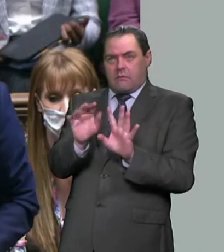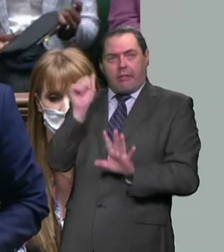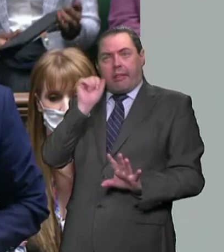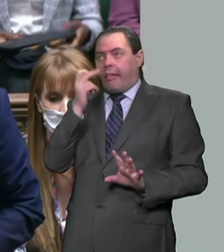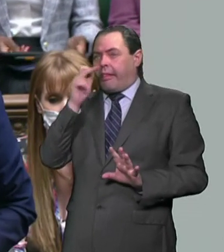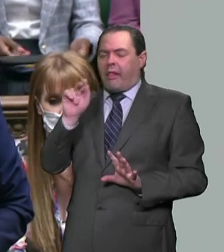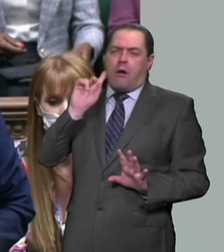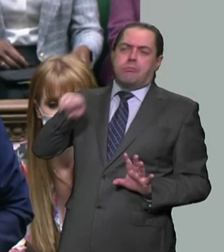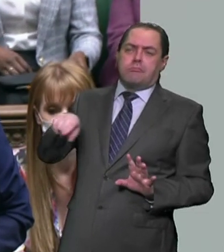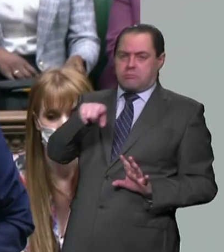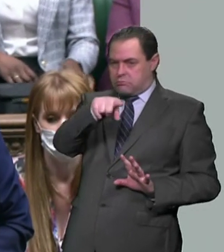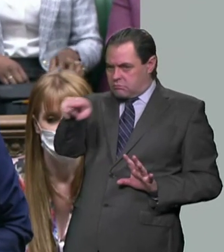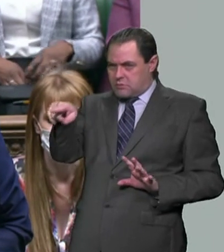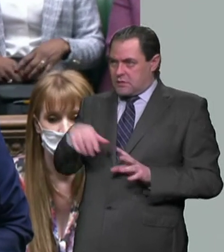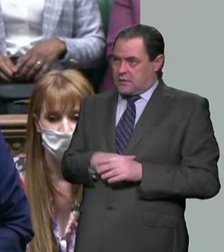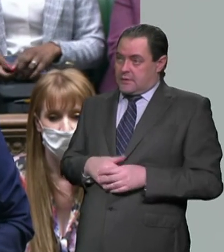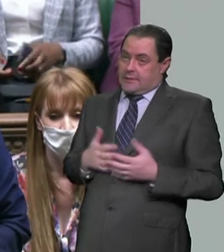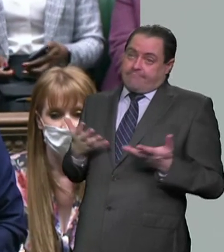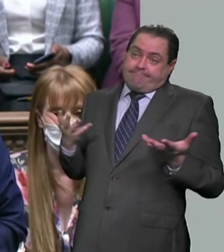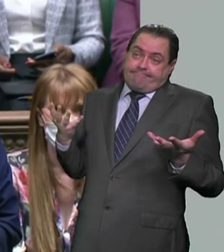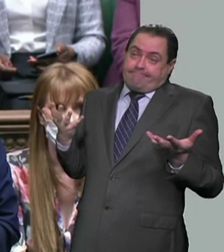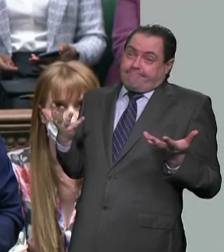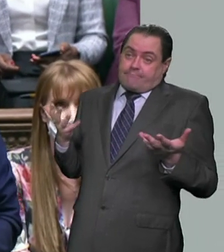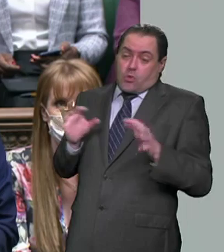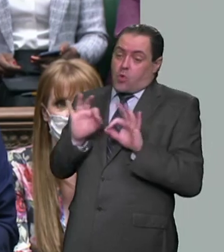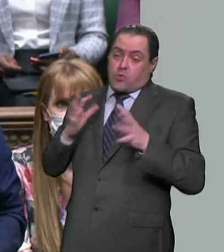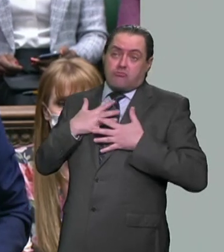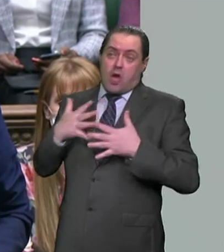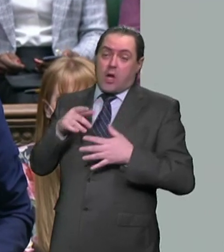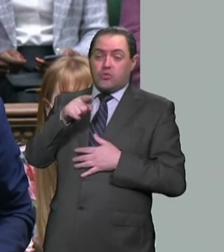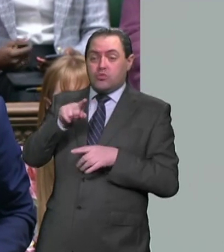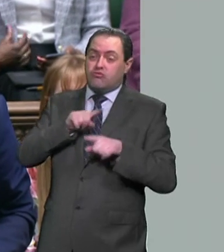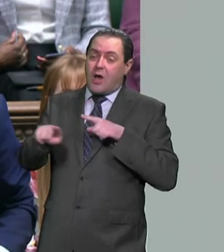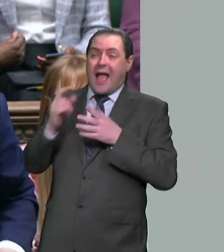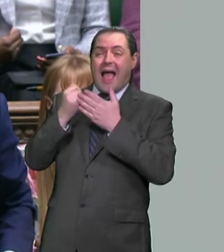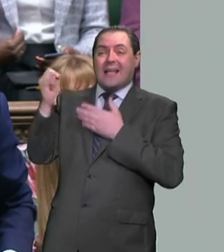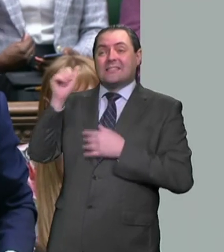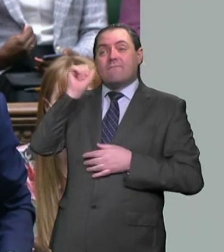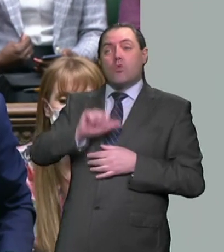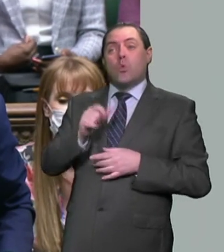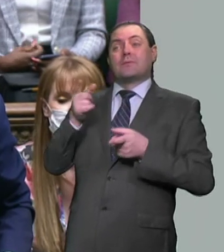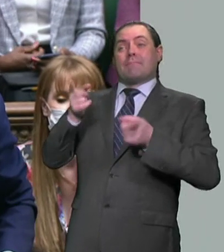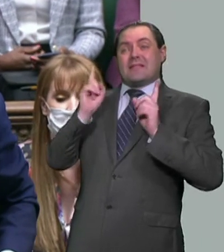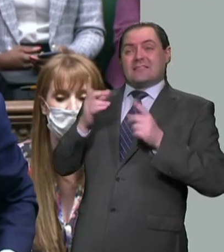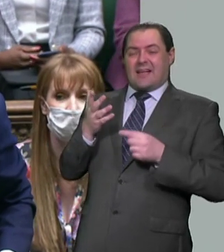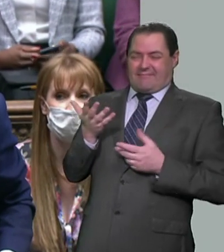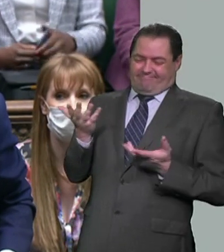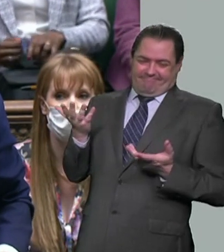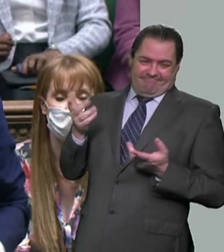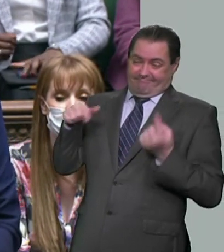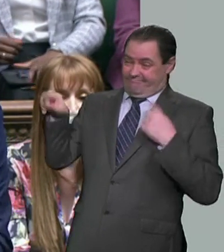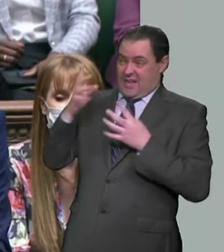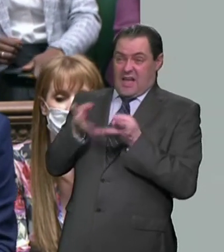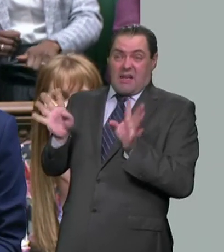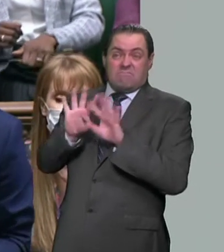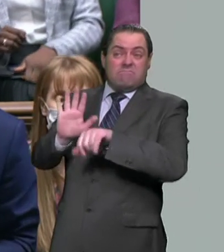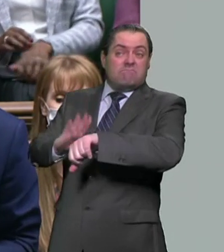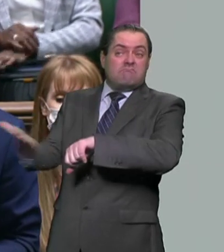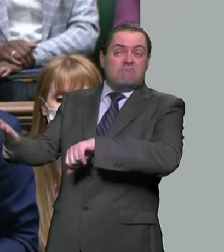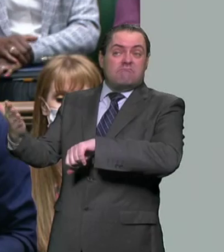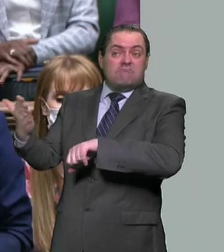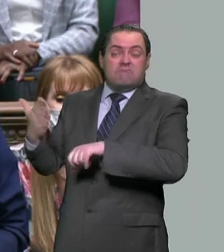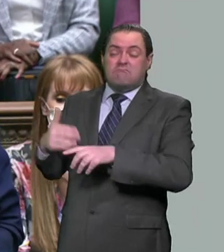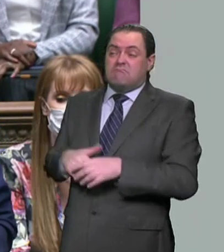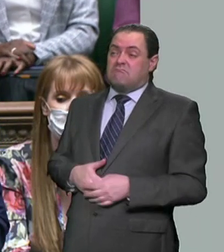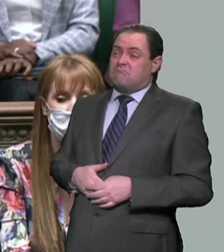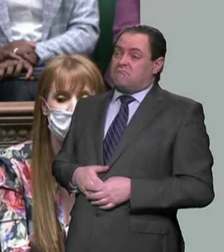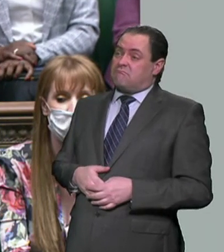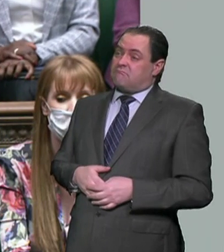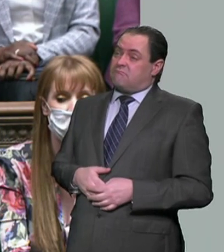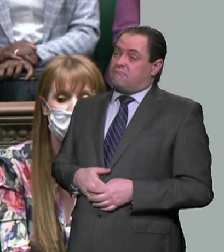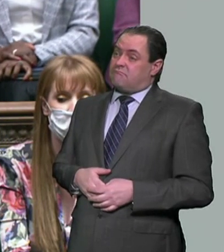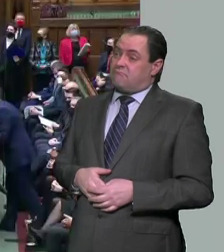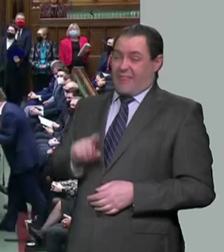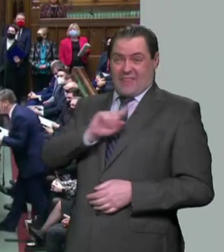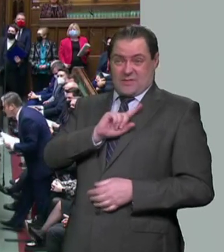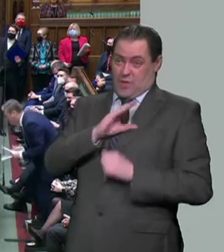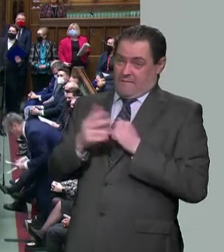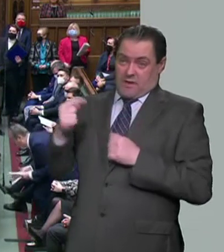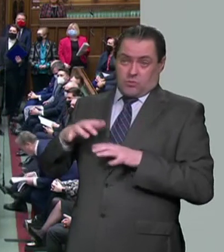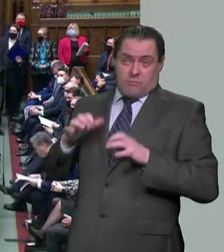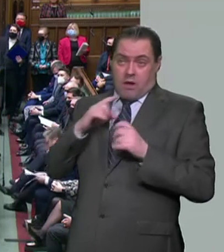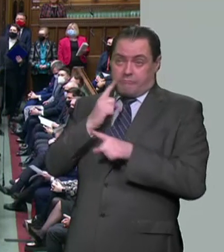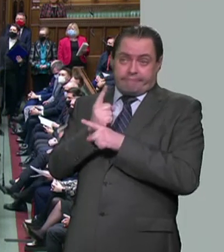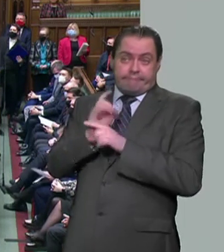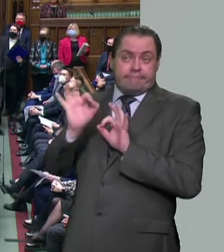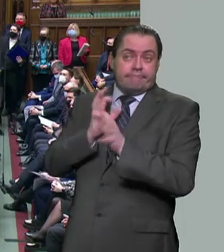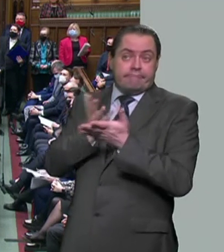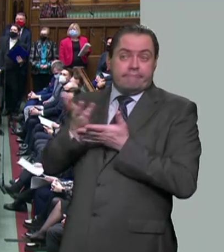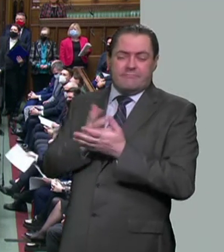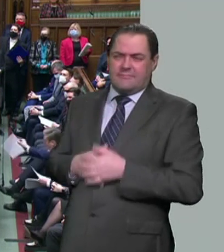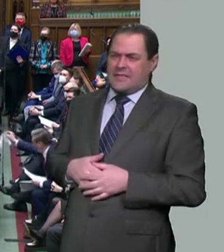Is it any wonder that his anti-fraud Minister realised that no one in Government seemed to care and threw in the towel?